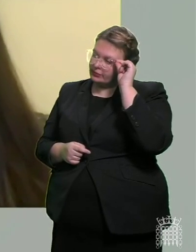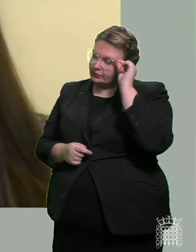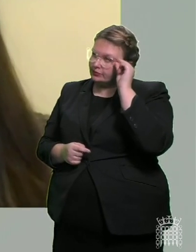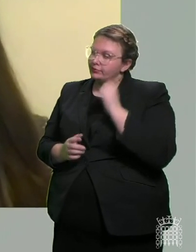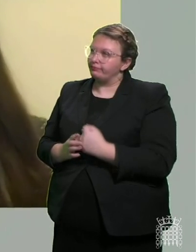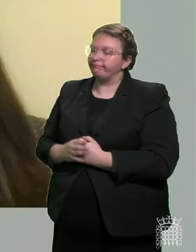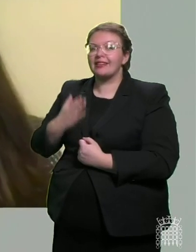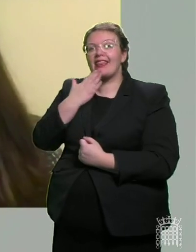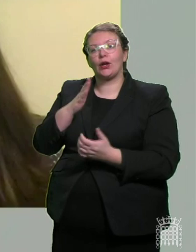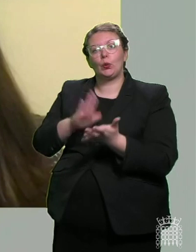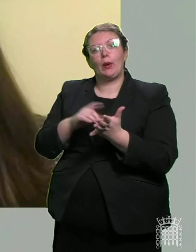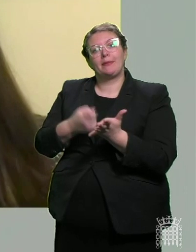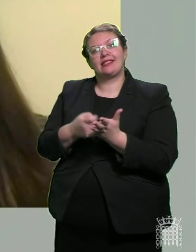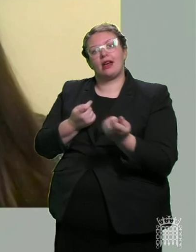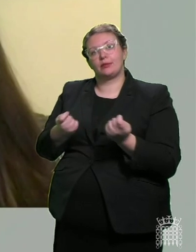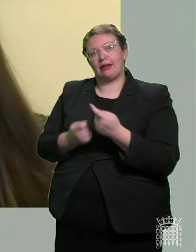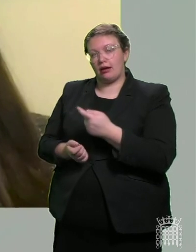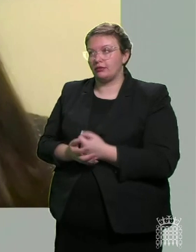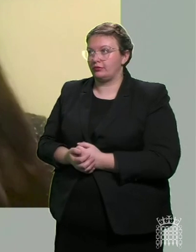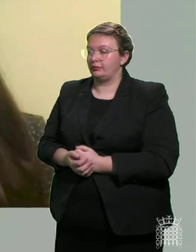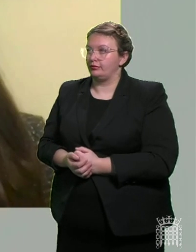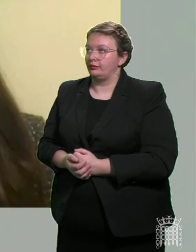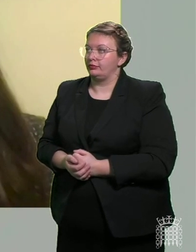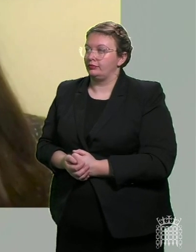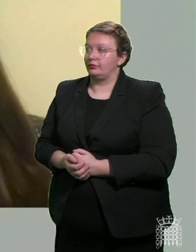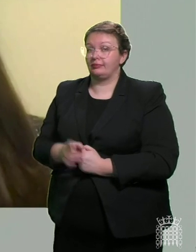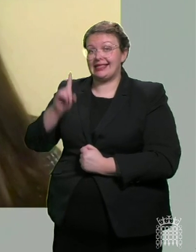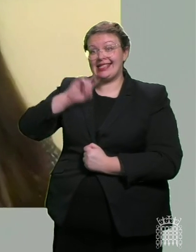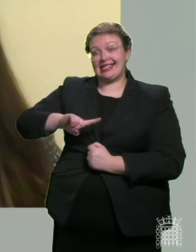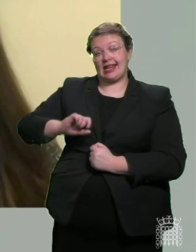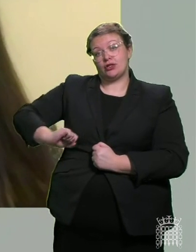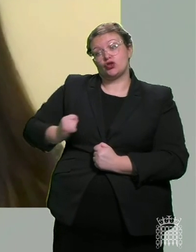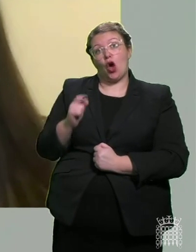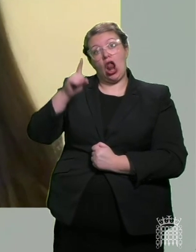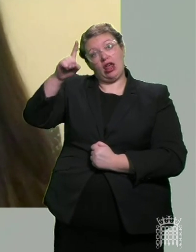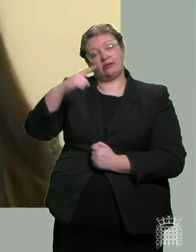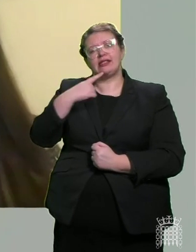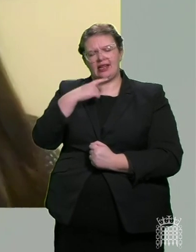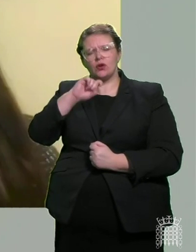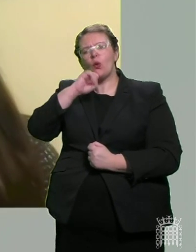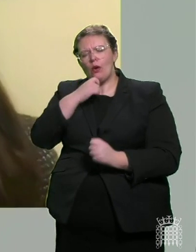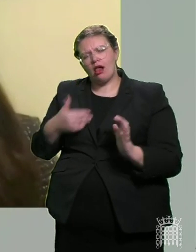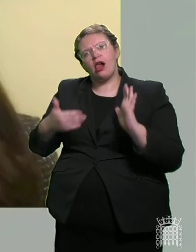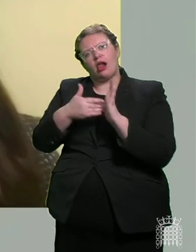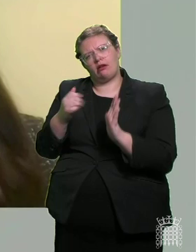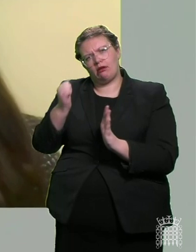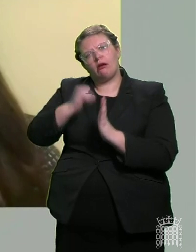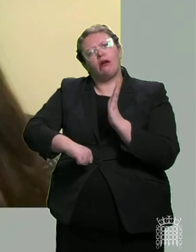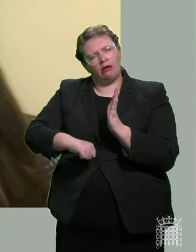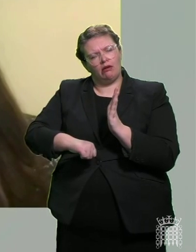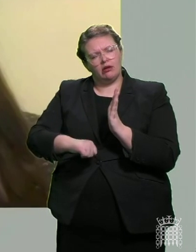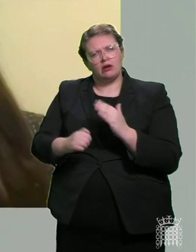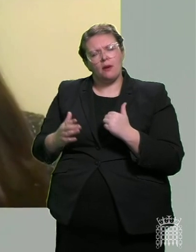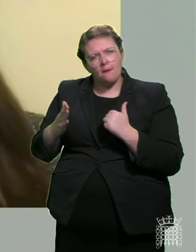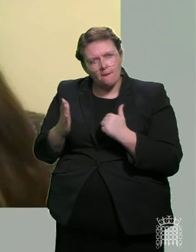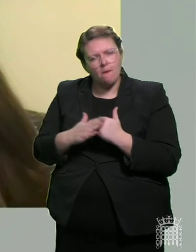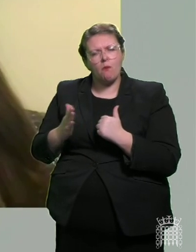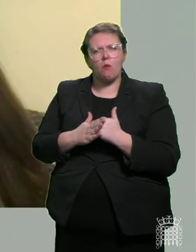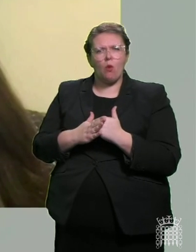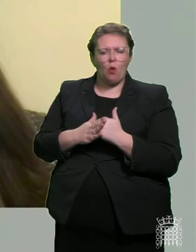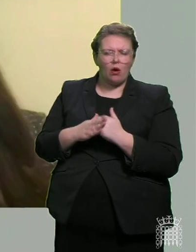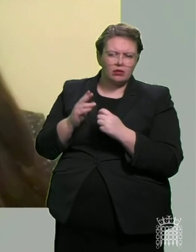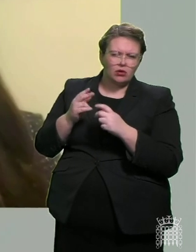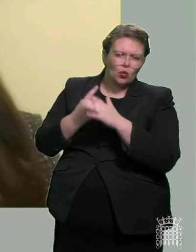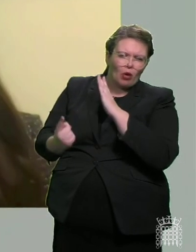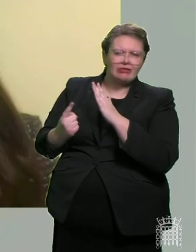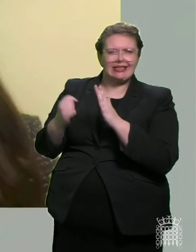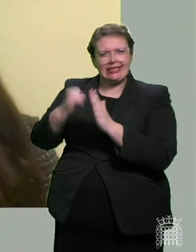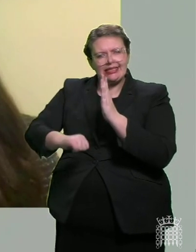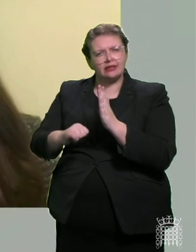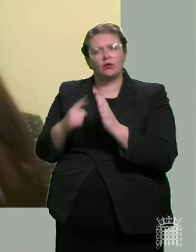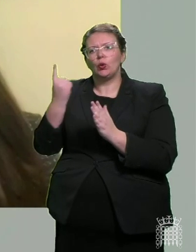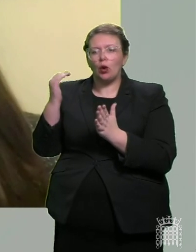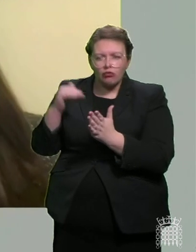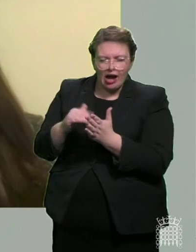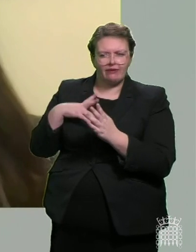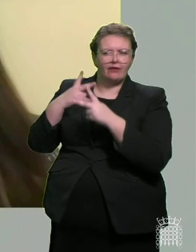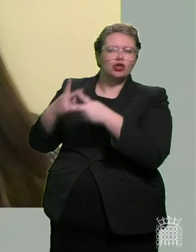Yesterday, the Scottish Government announced that they would go further than the Prime Minister and introduce a comprehensive system of supervised quarantine for those entering the country.